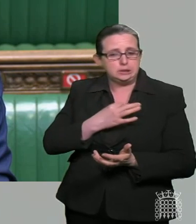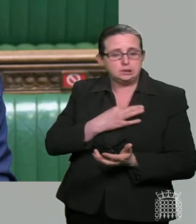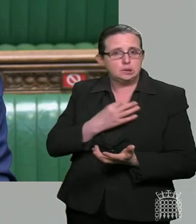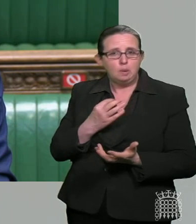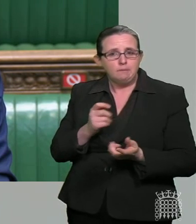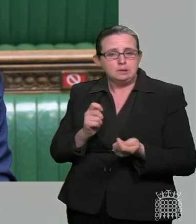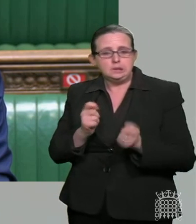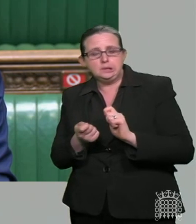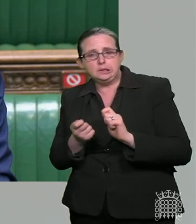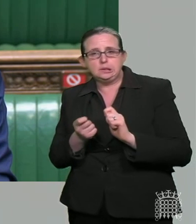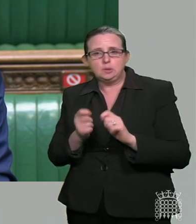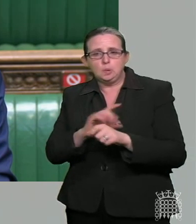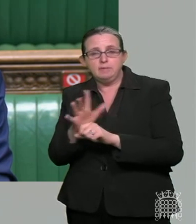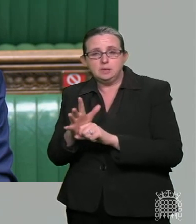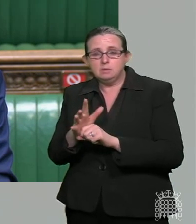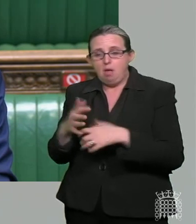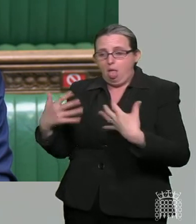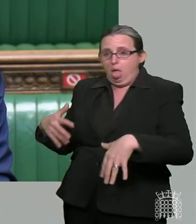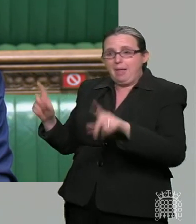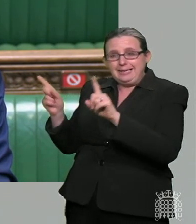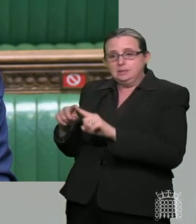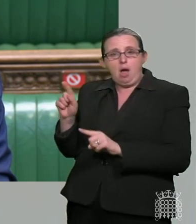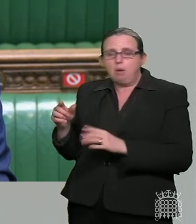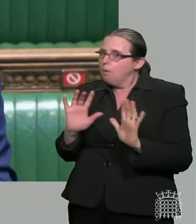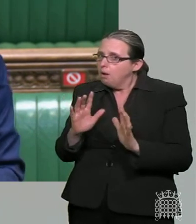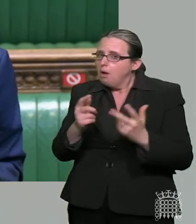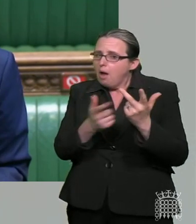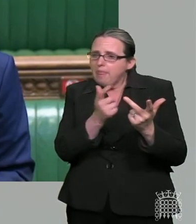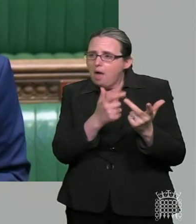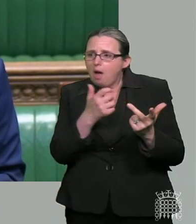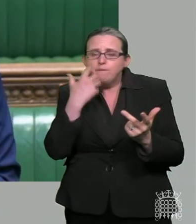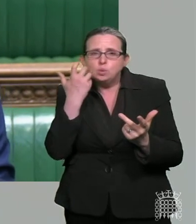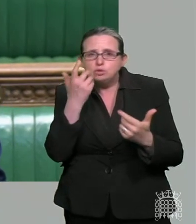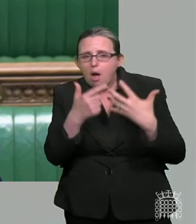We are not just talking about the Indian variant; we are talking about future variants.